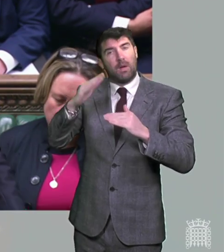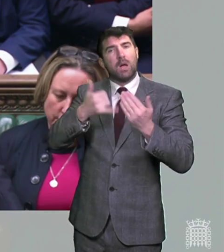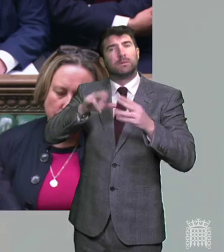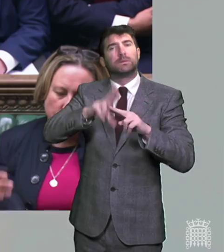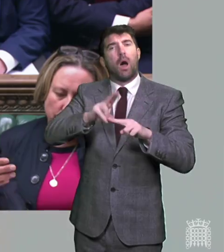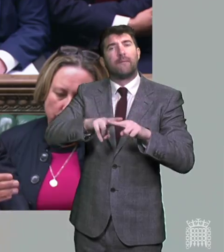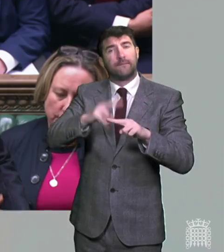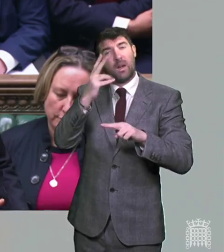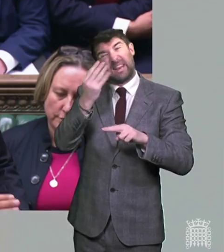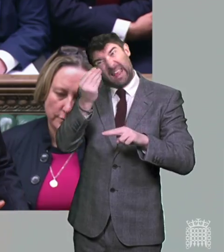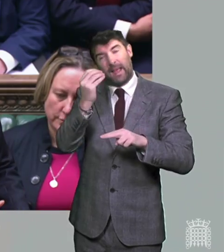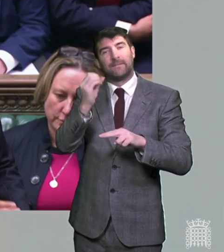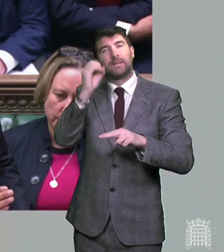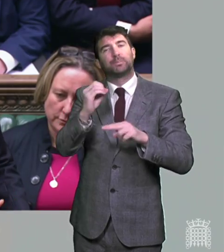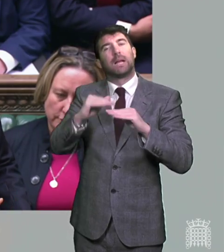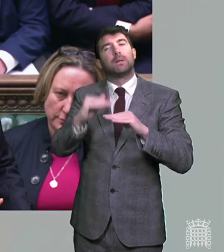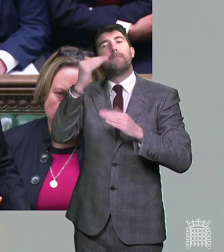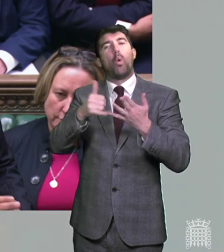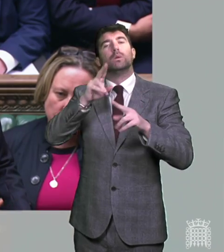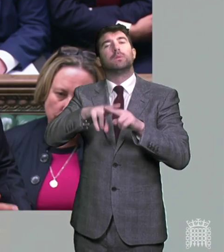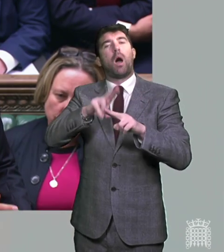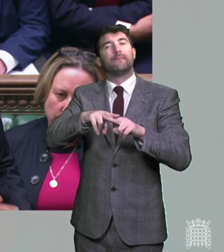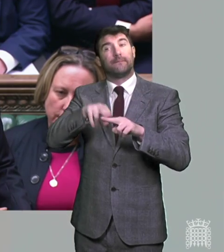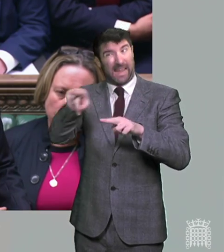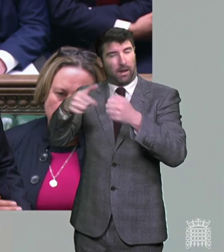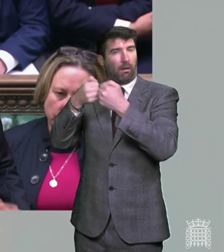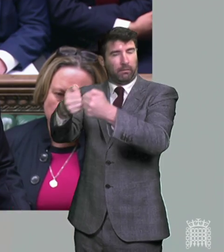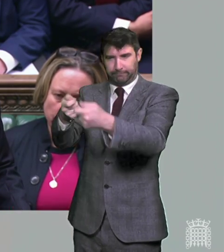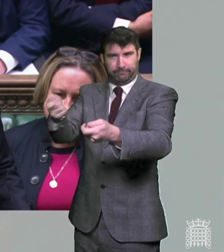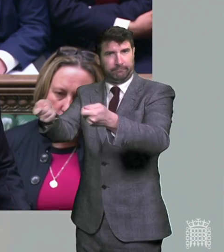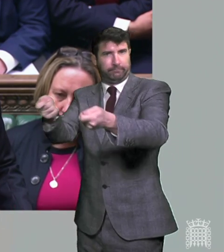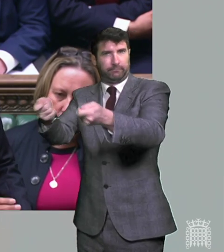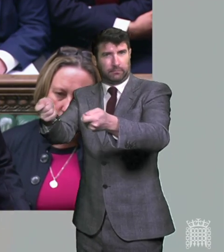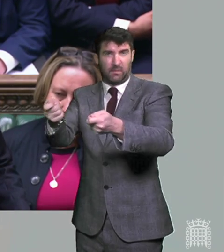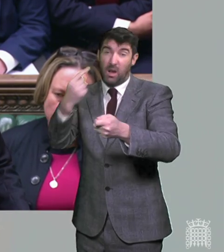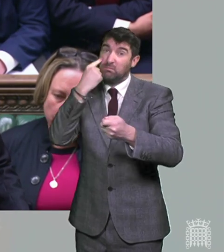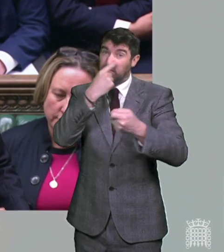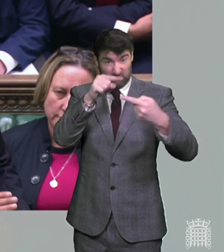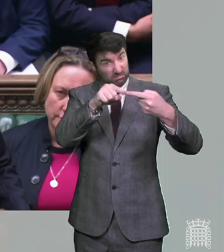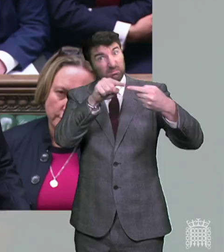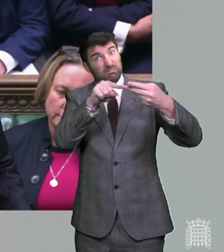These are significant steps to demonstrate that we are getting a grip of this system.